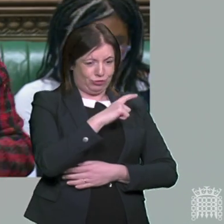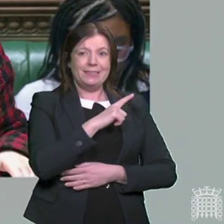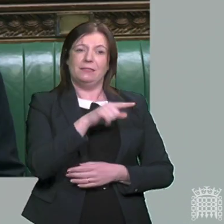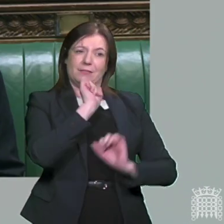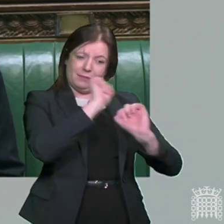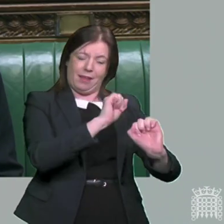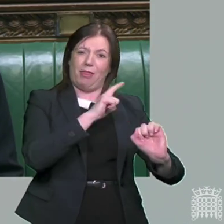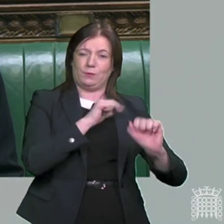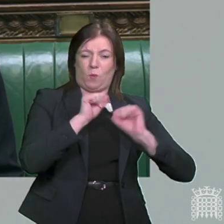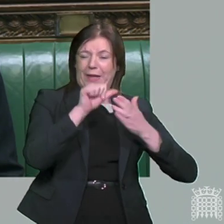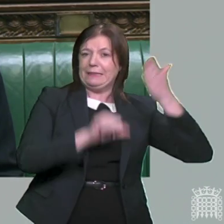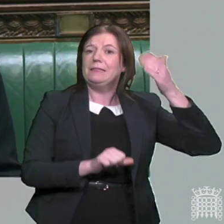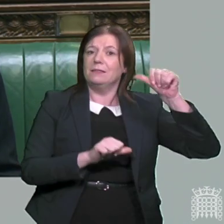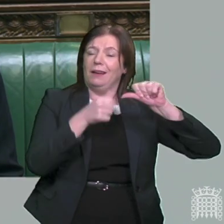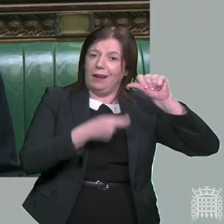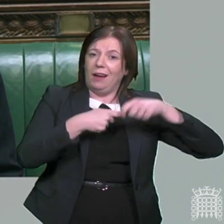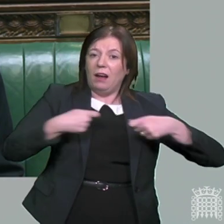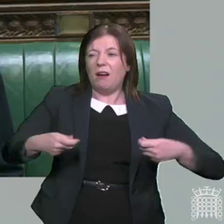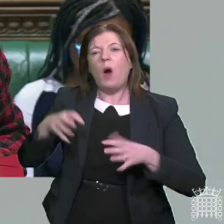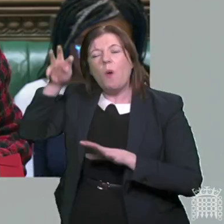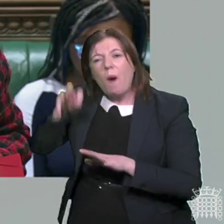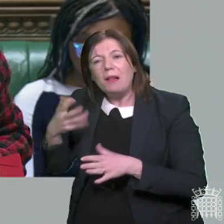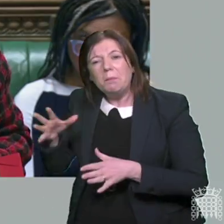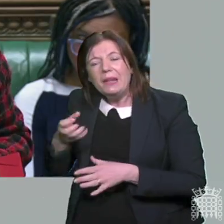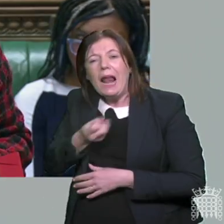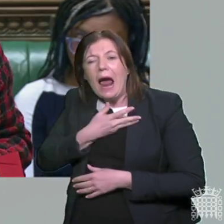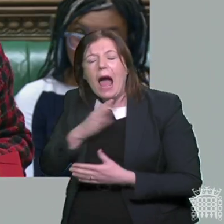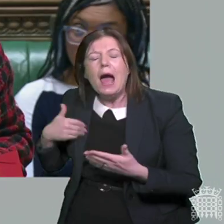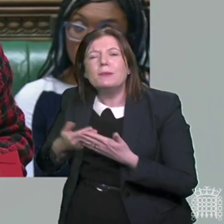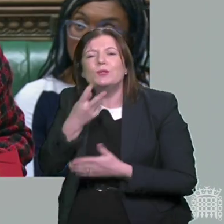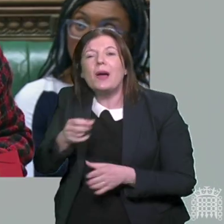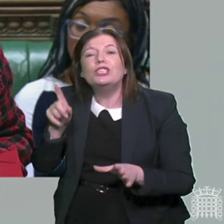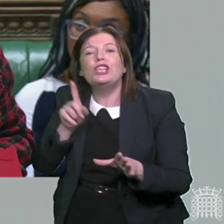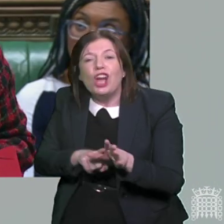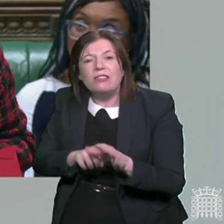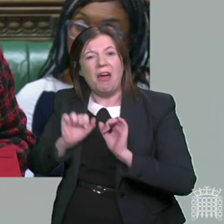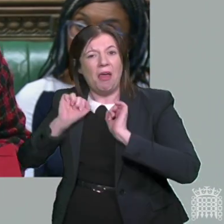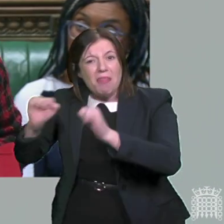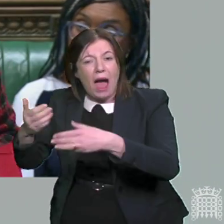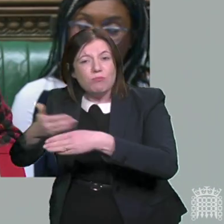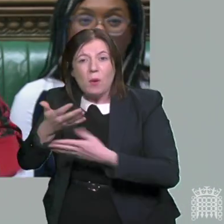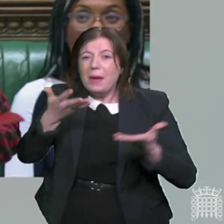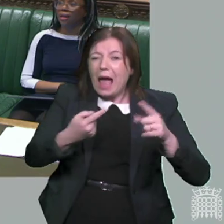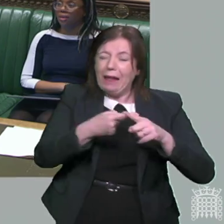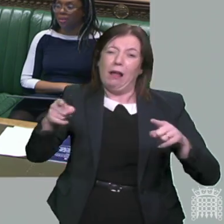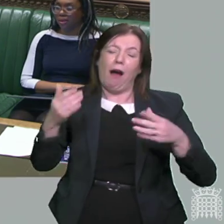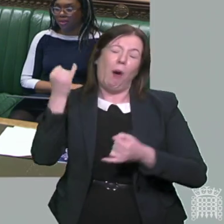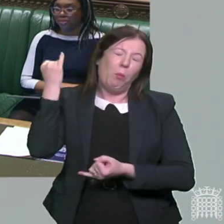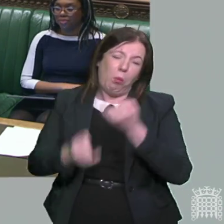Perhaps the shadow Minister will look at Wales, where Labour has been in charge for 20 years and where the performance is worse than in England.